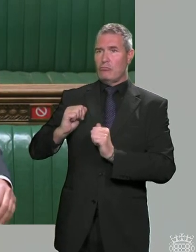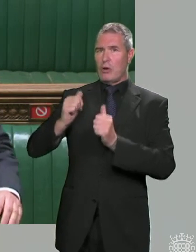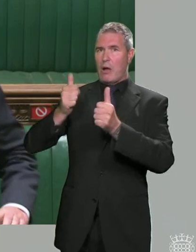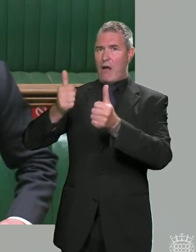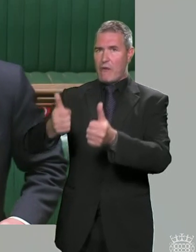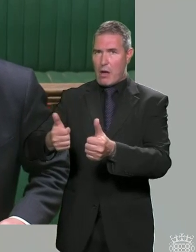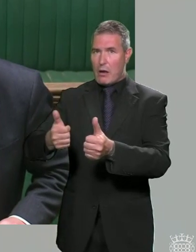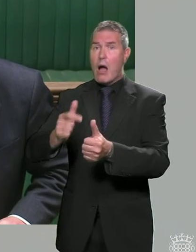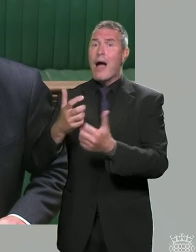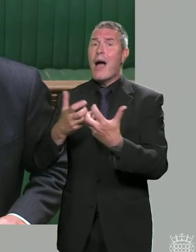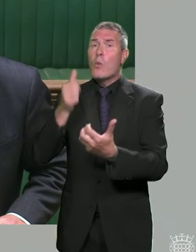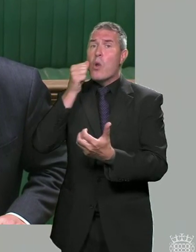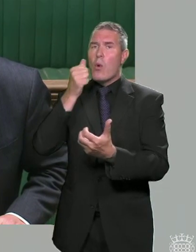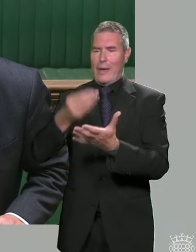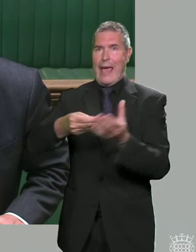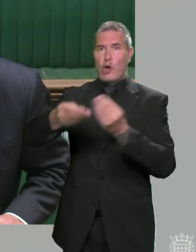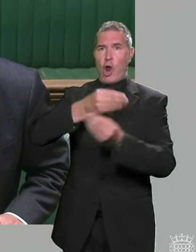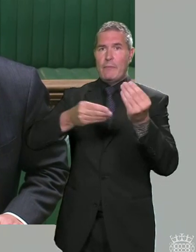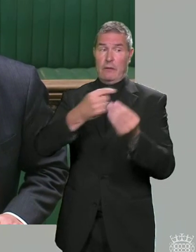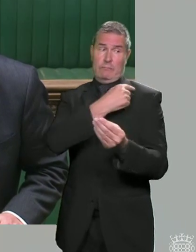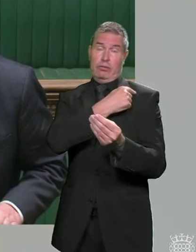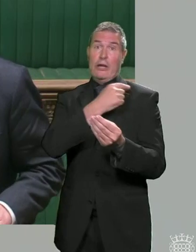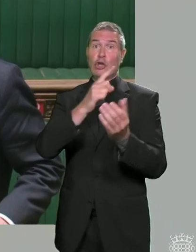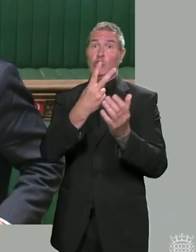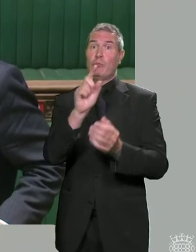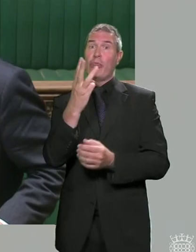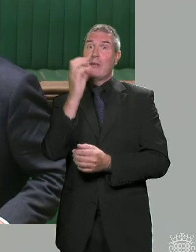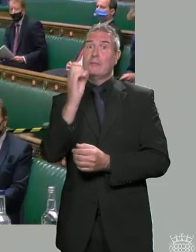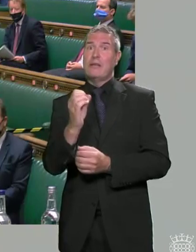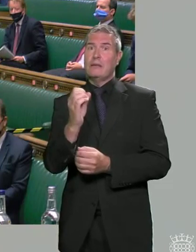The growth in the economy in April was 2.3%.